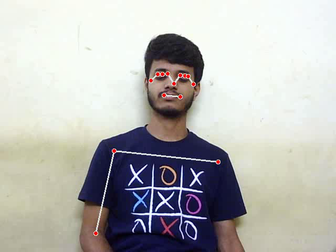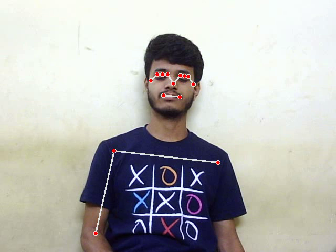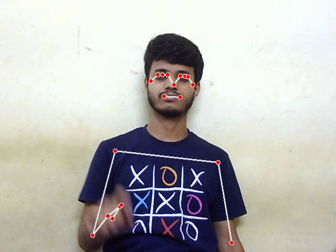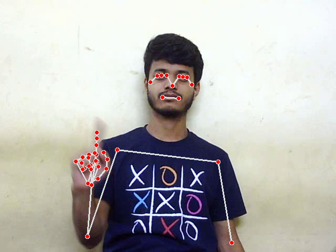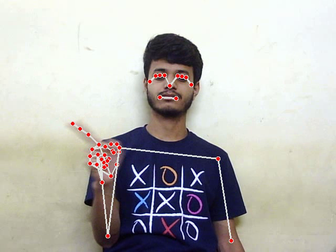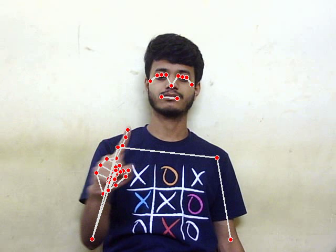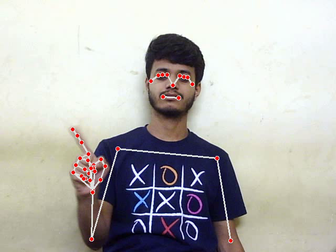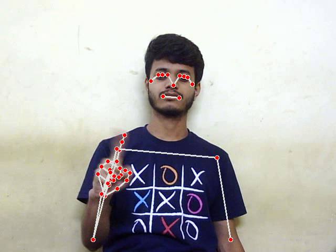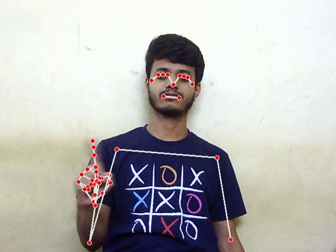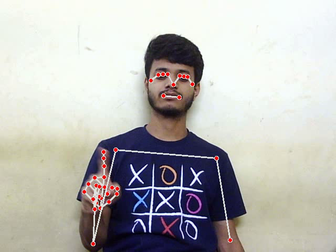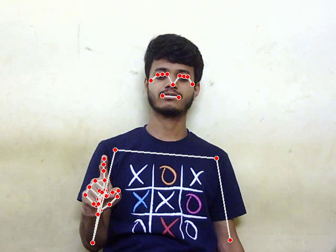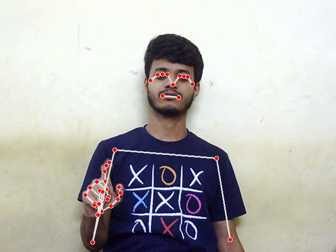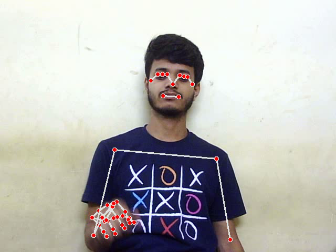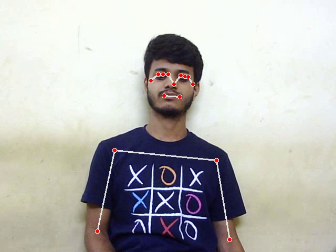where